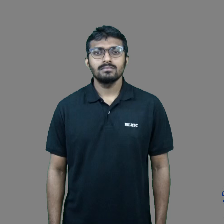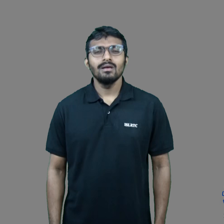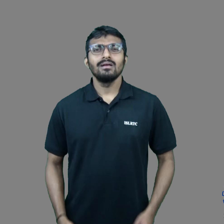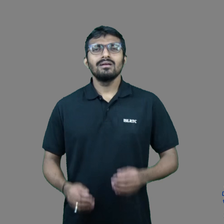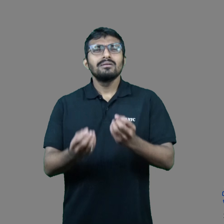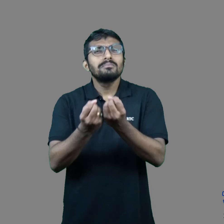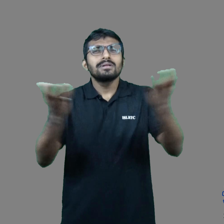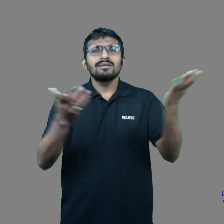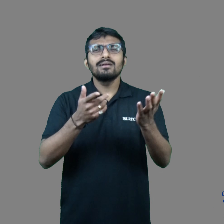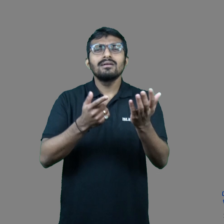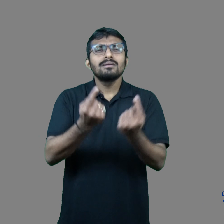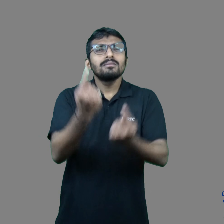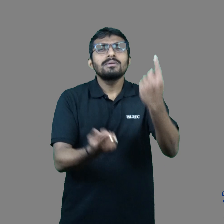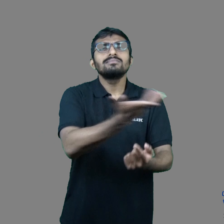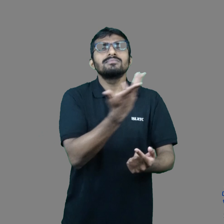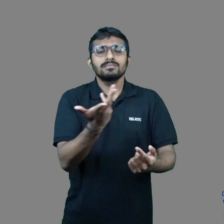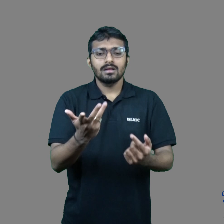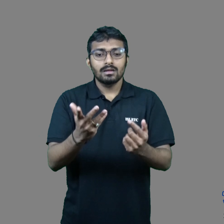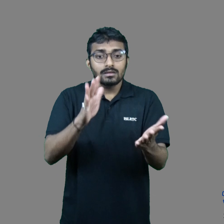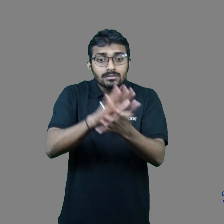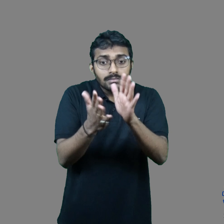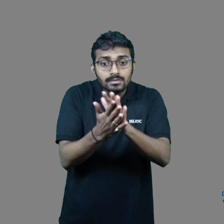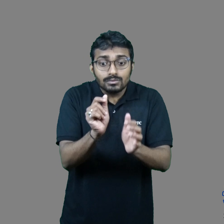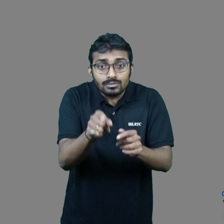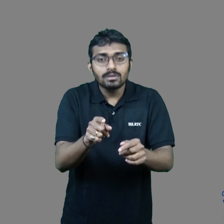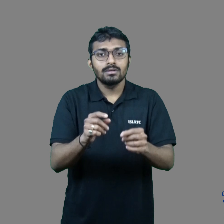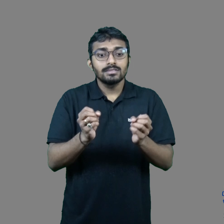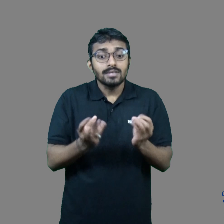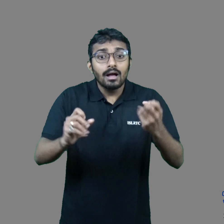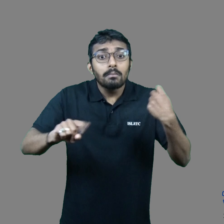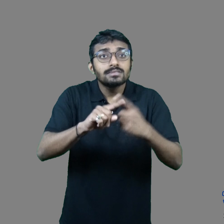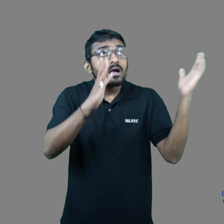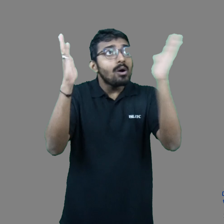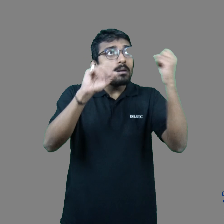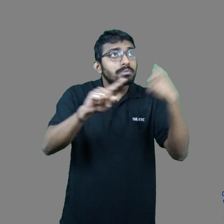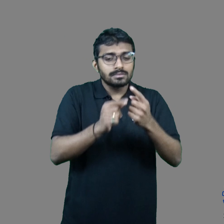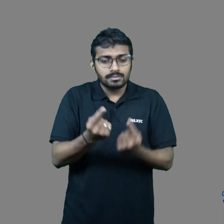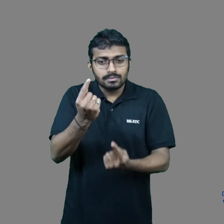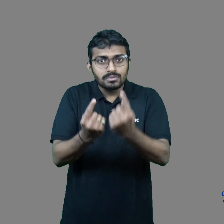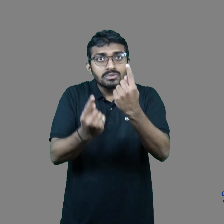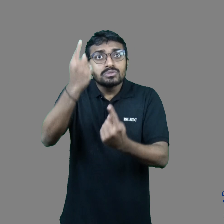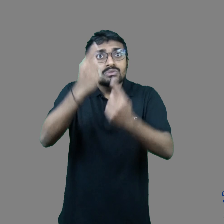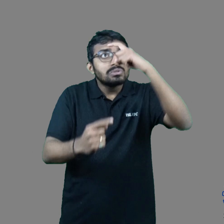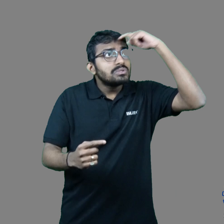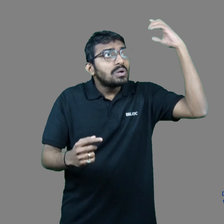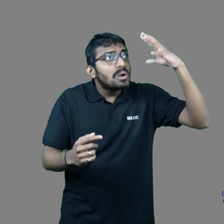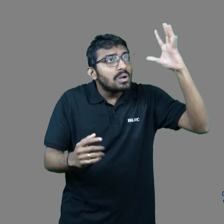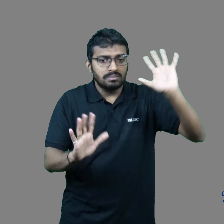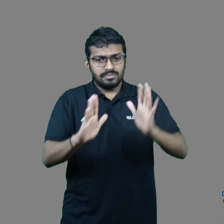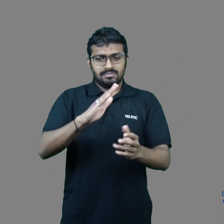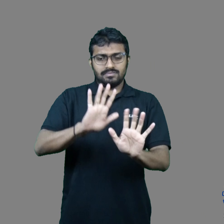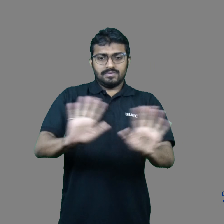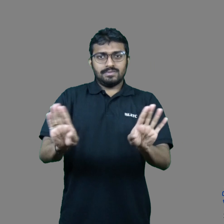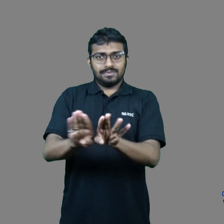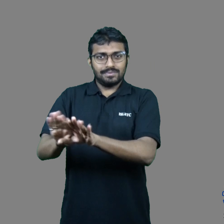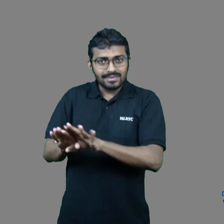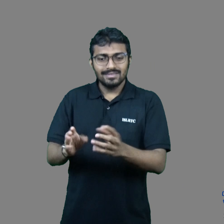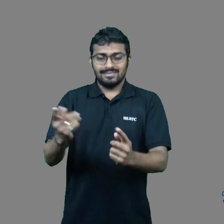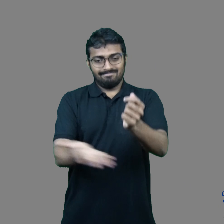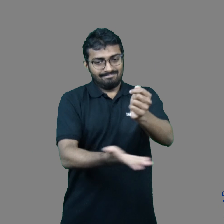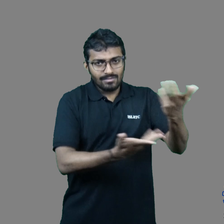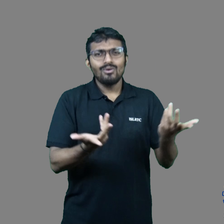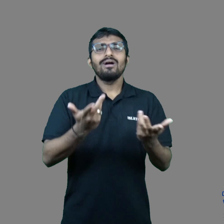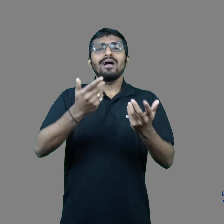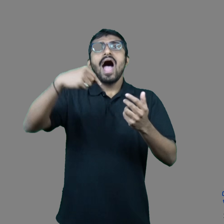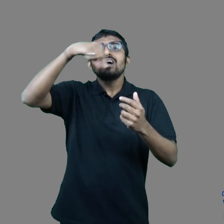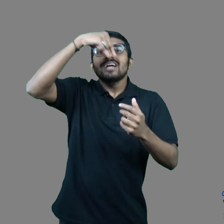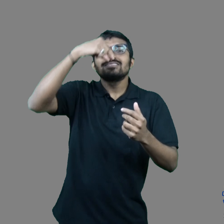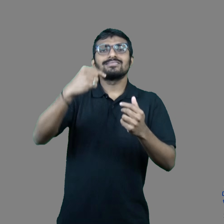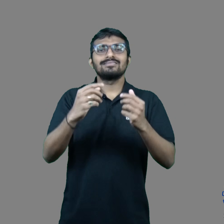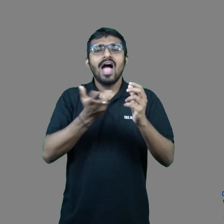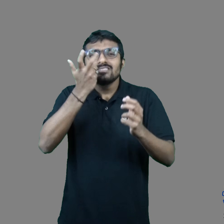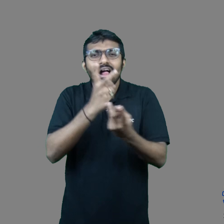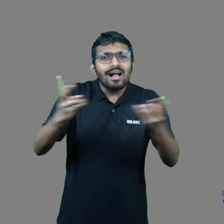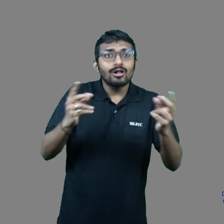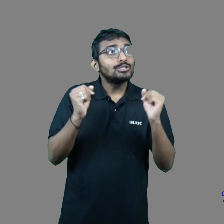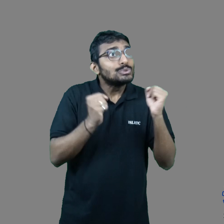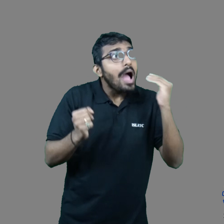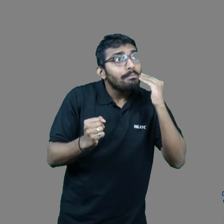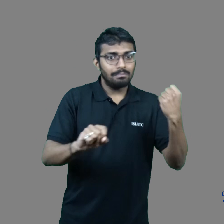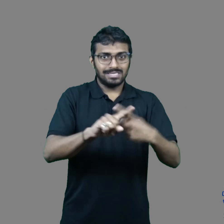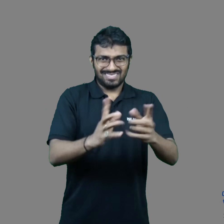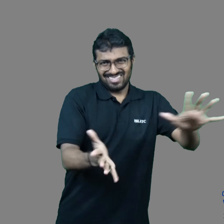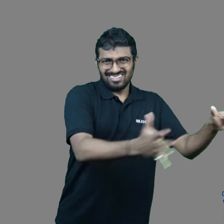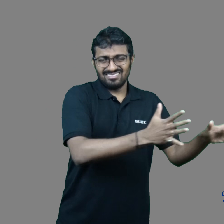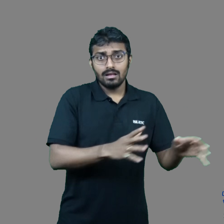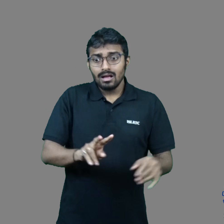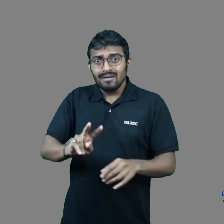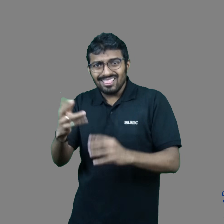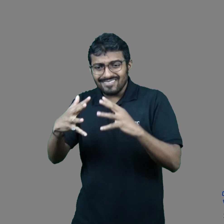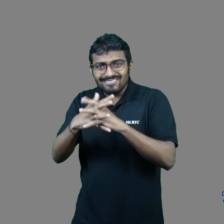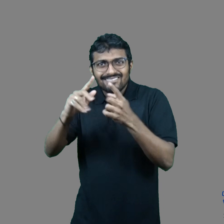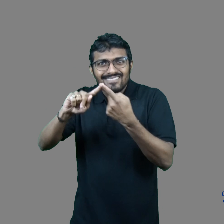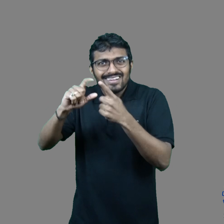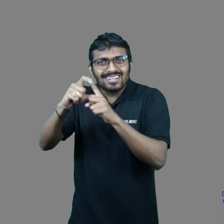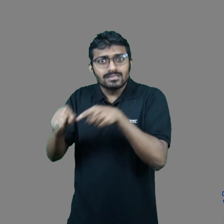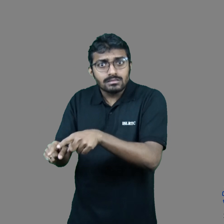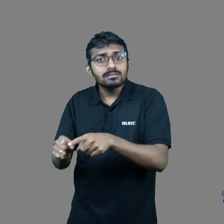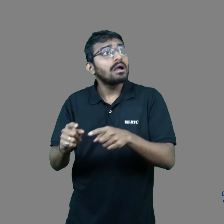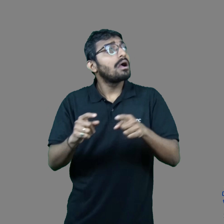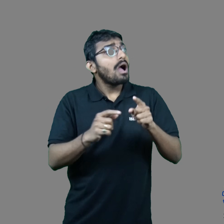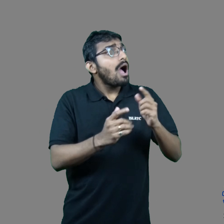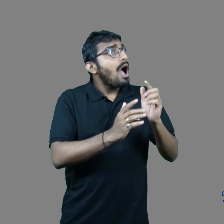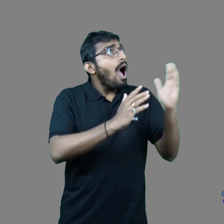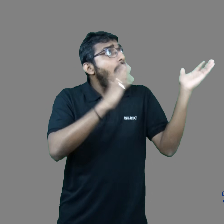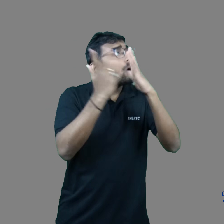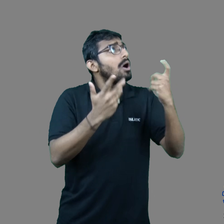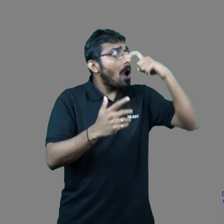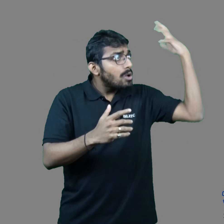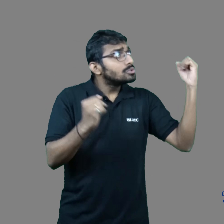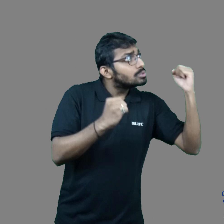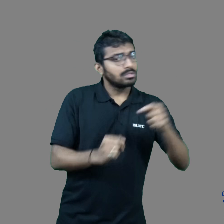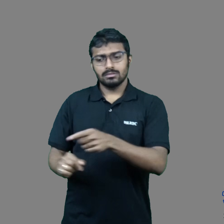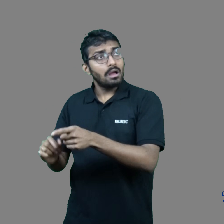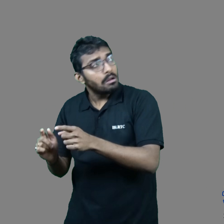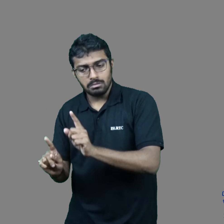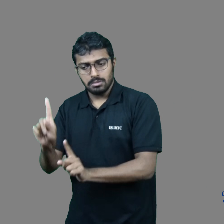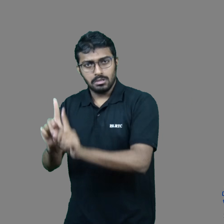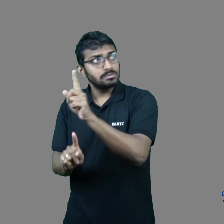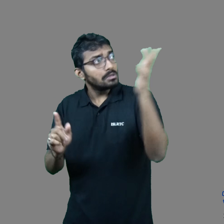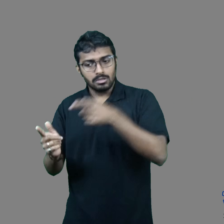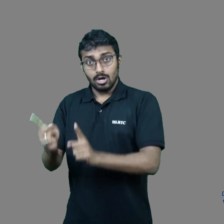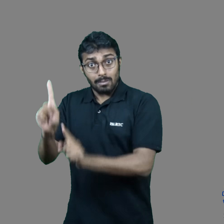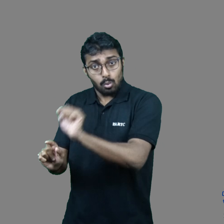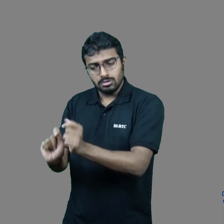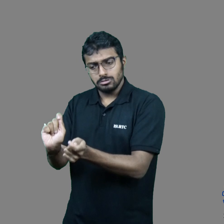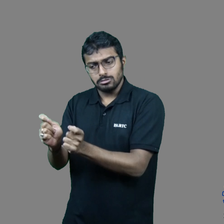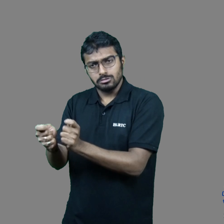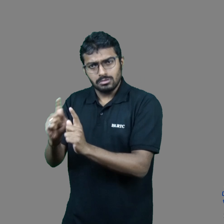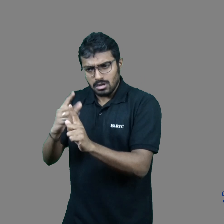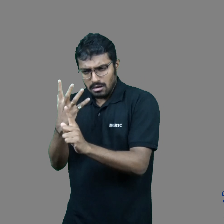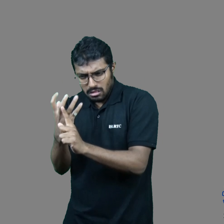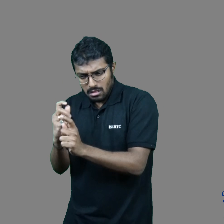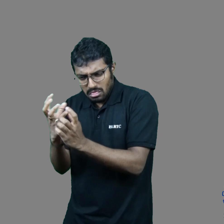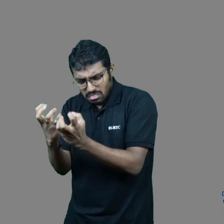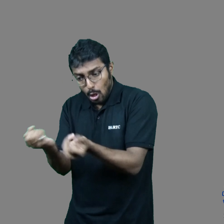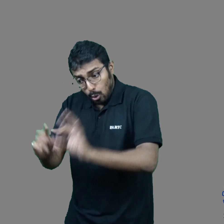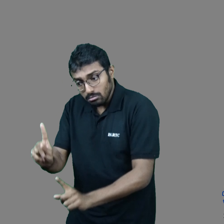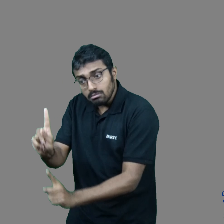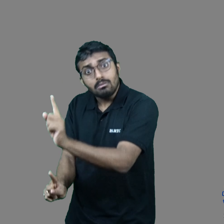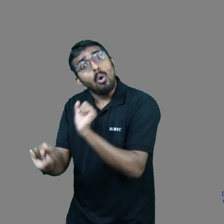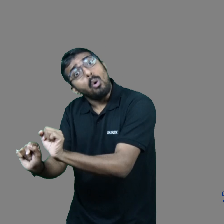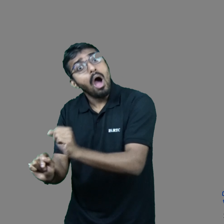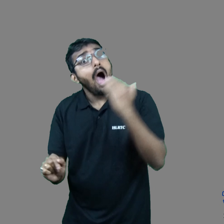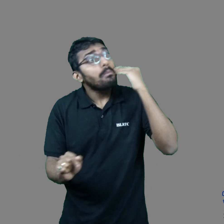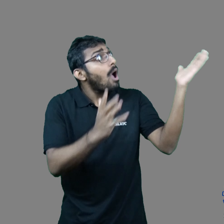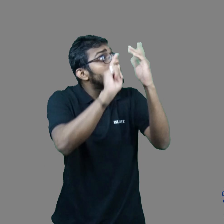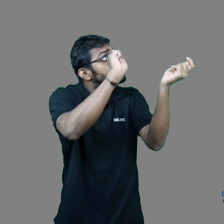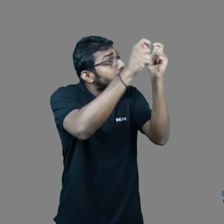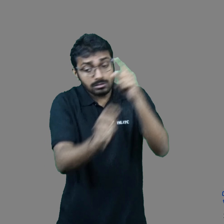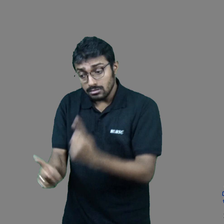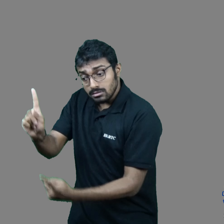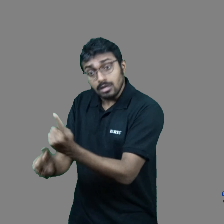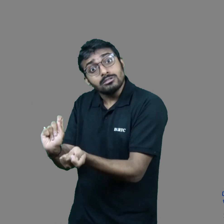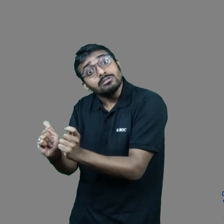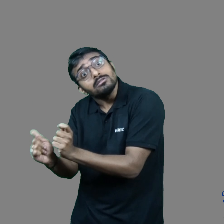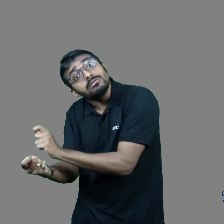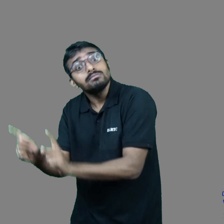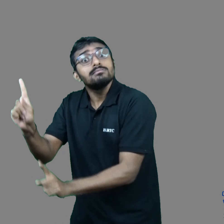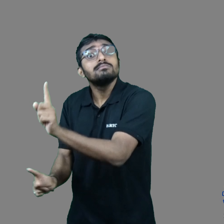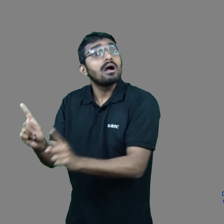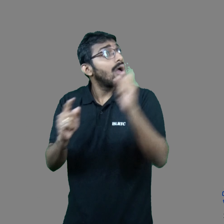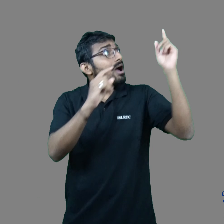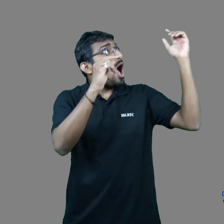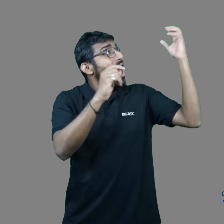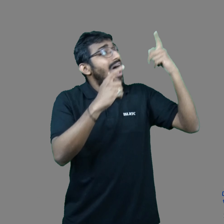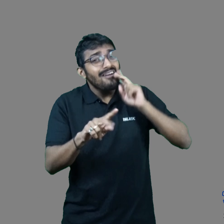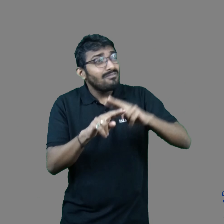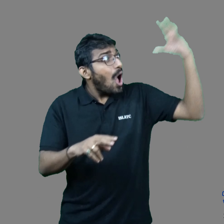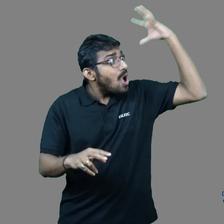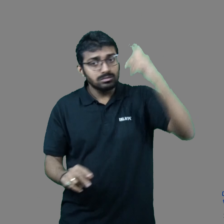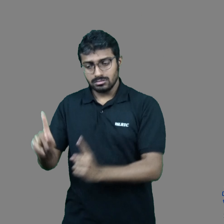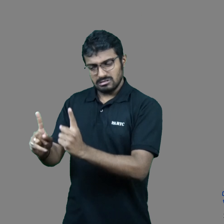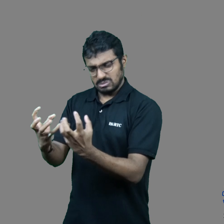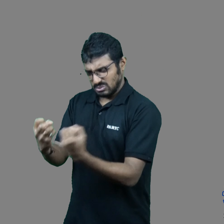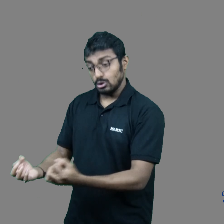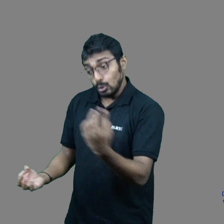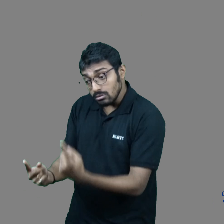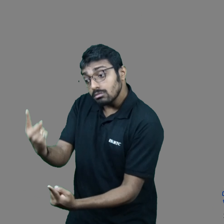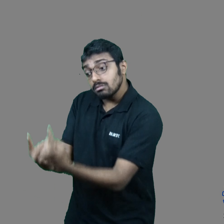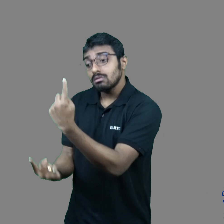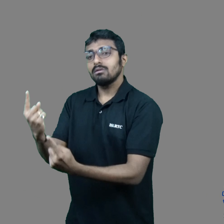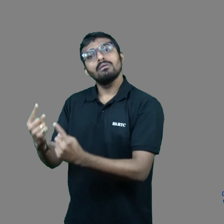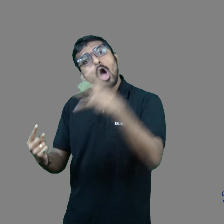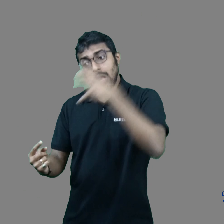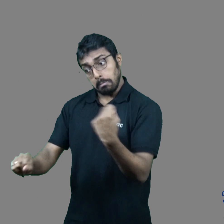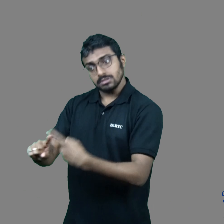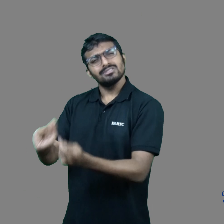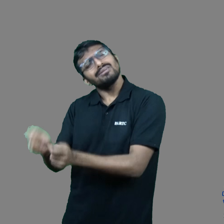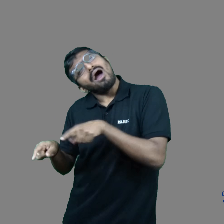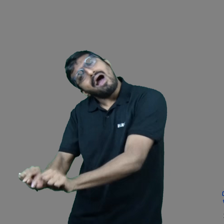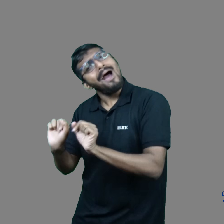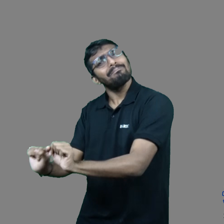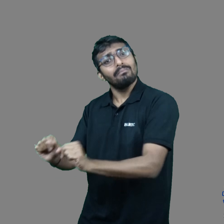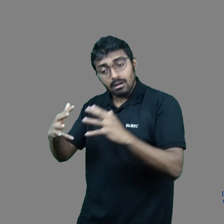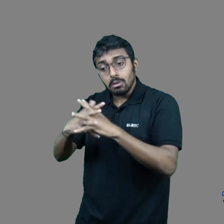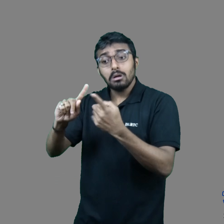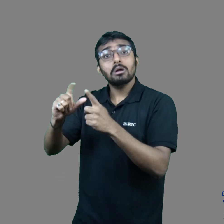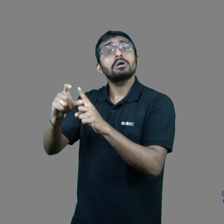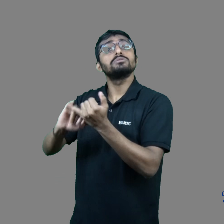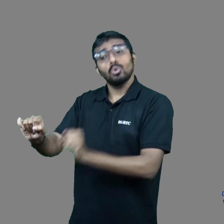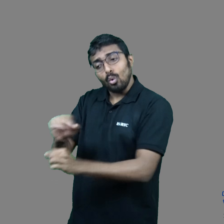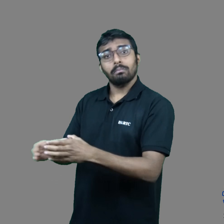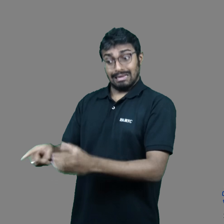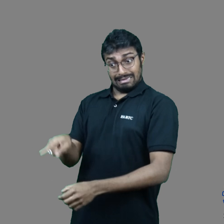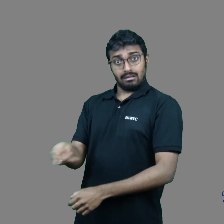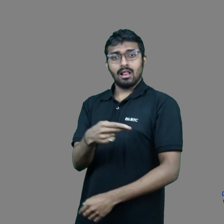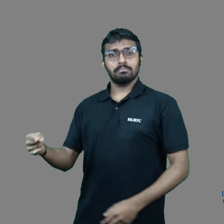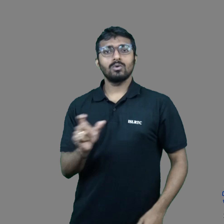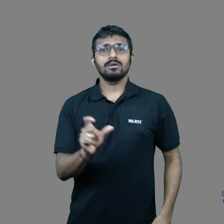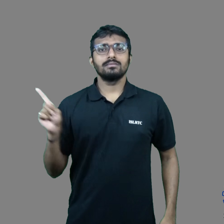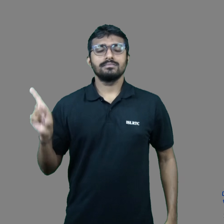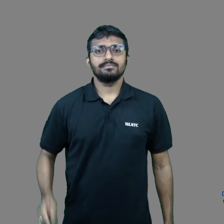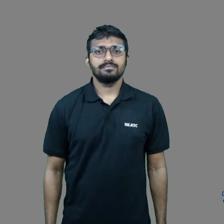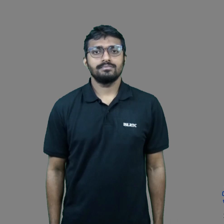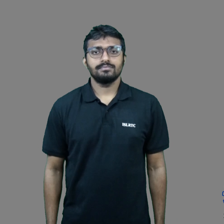Specific Micro Climate Weeds